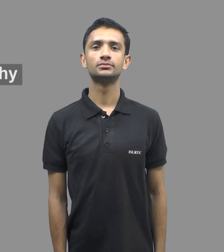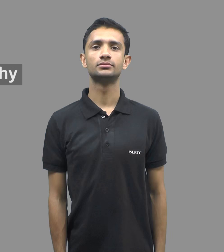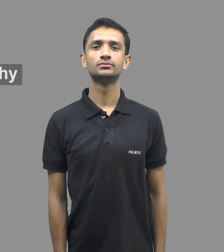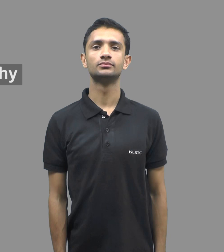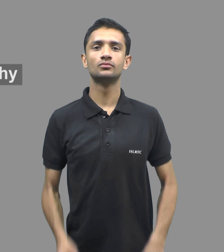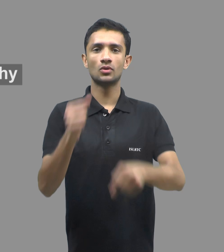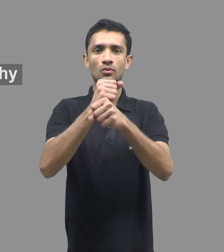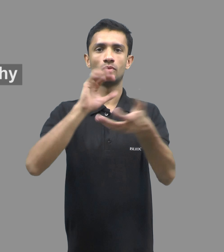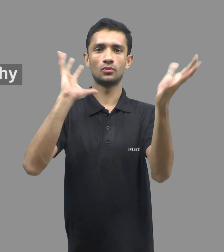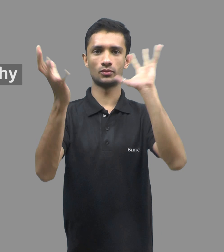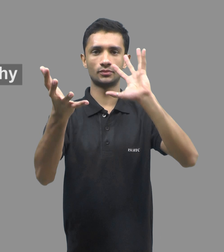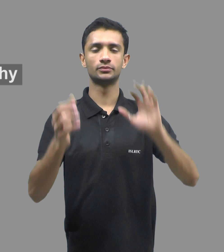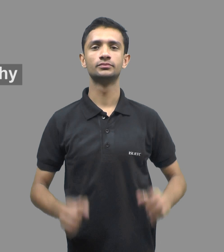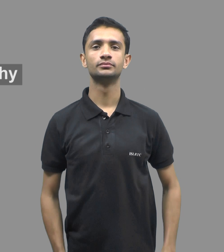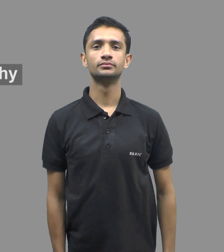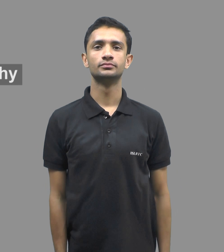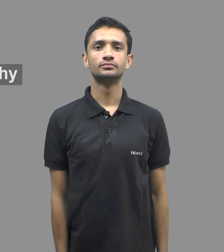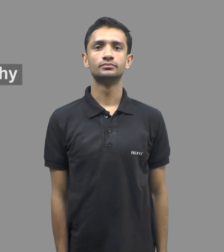Geography